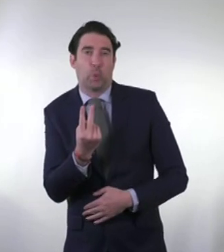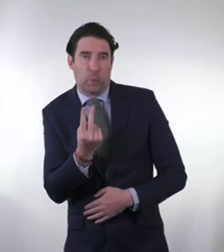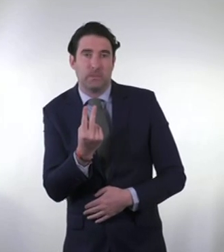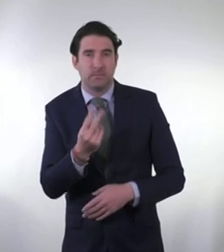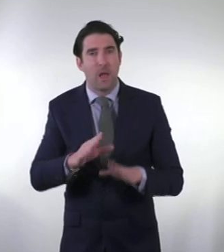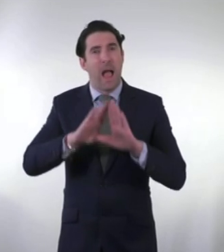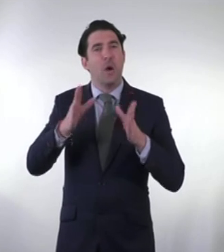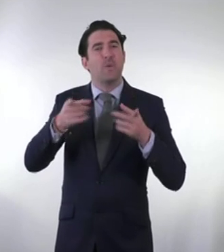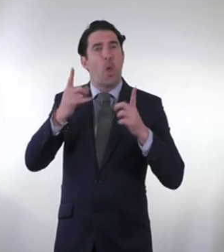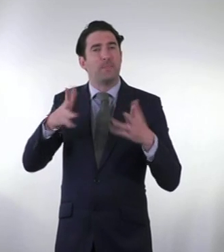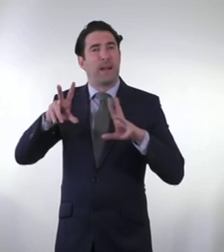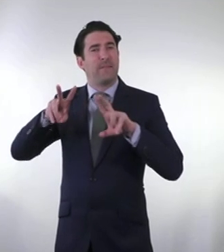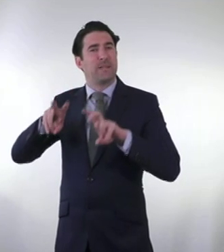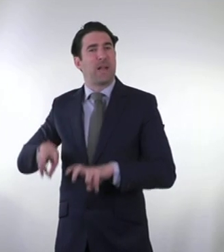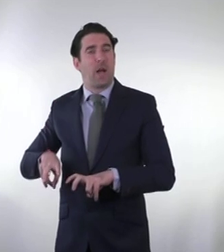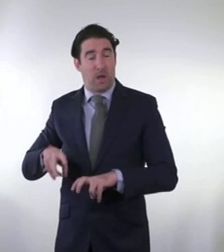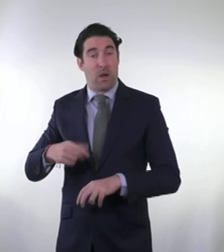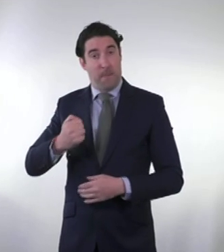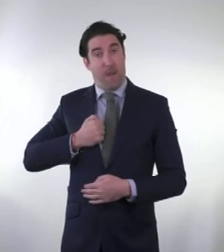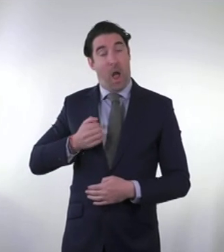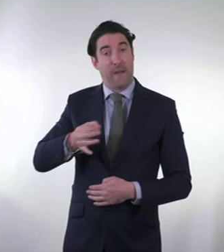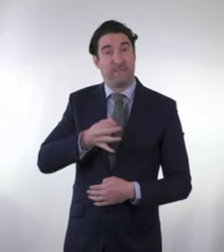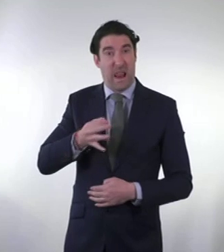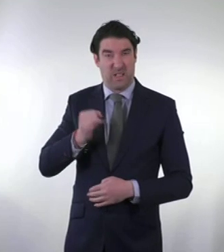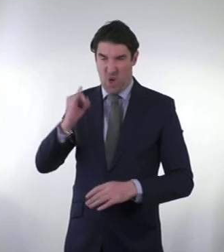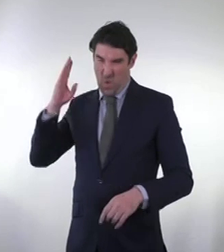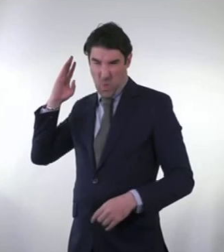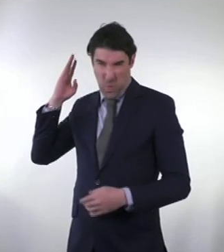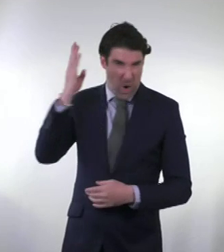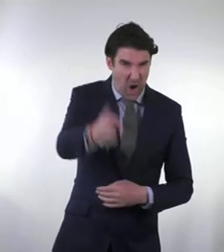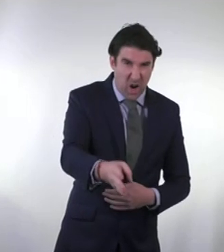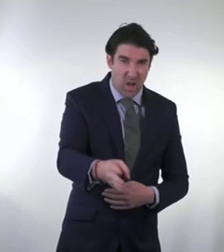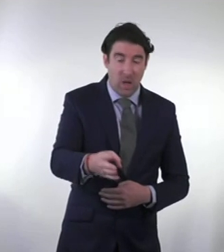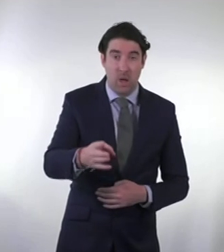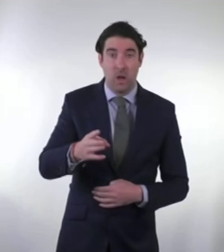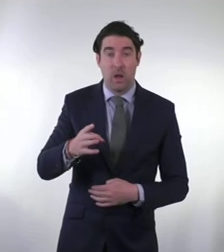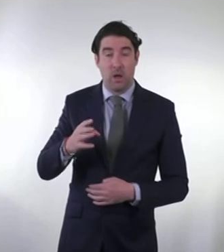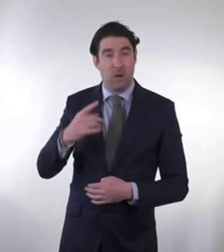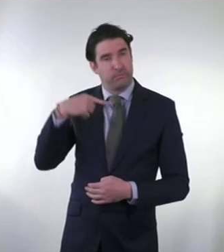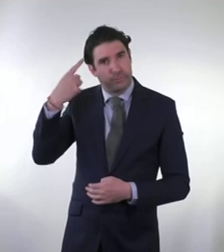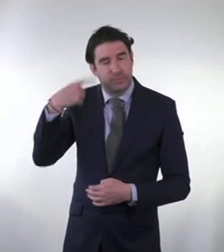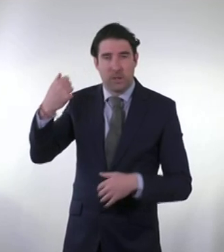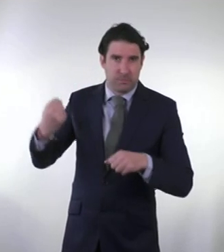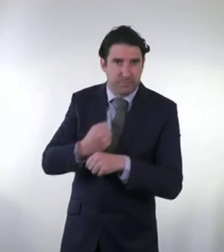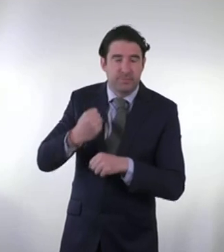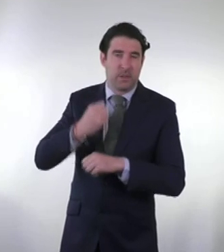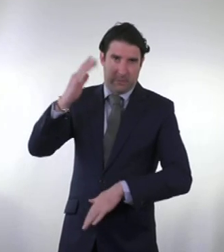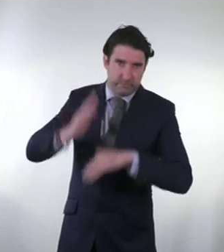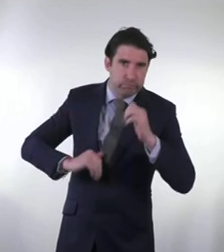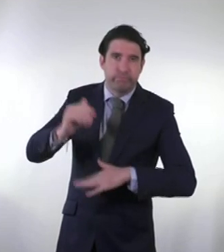The best mitigation for the village would undoubtedly be a bored mined tunnel, but that has been refused.